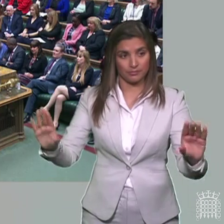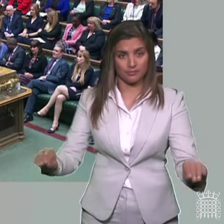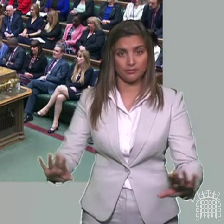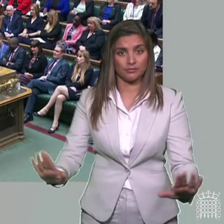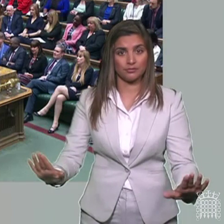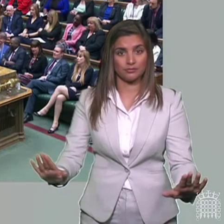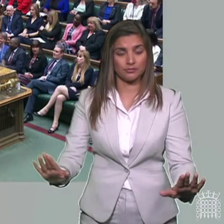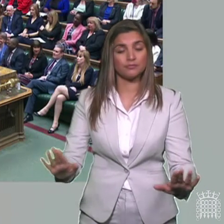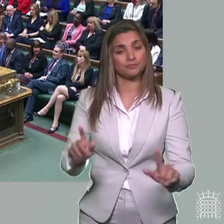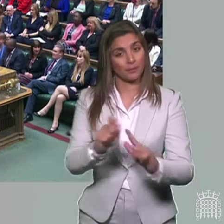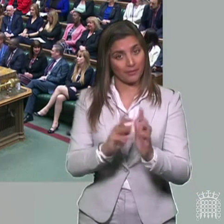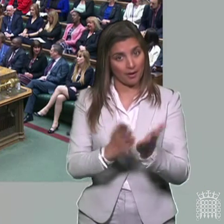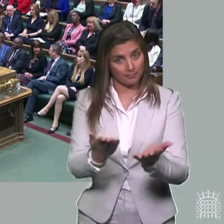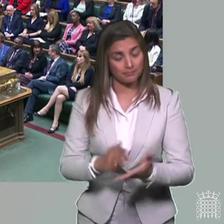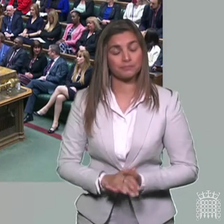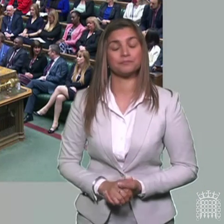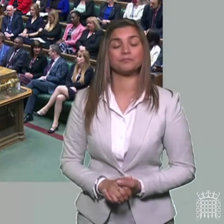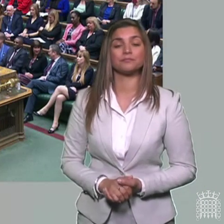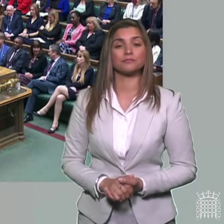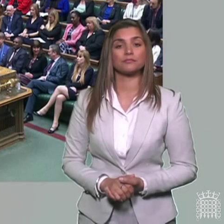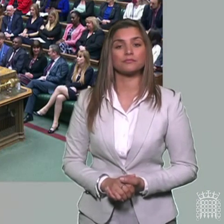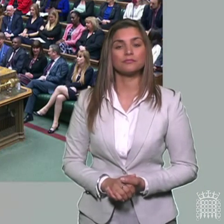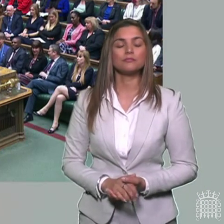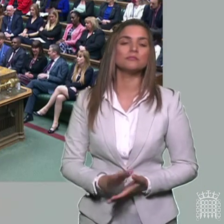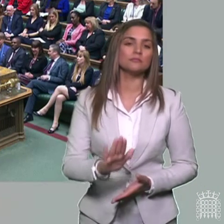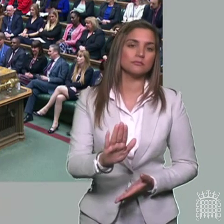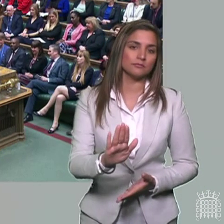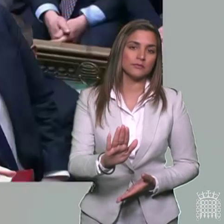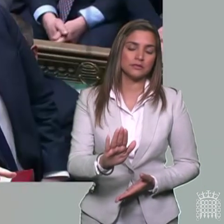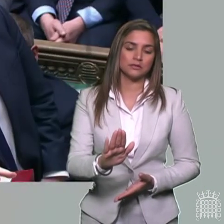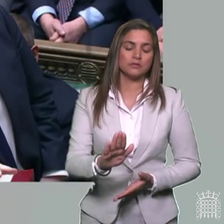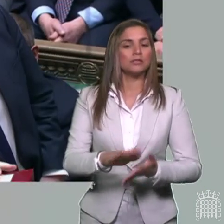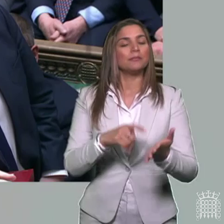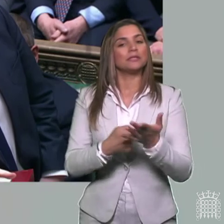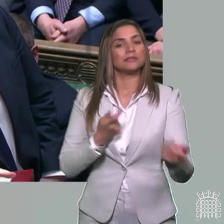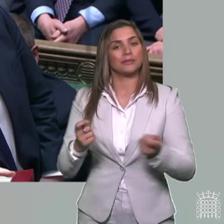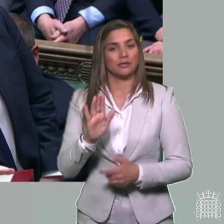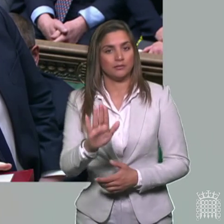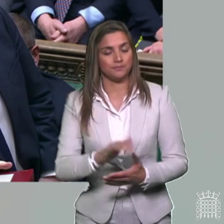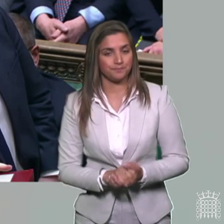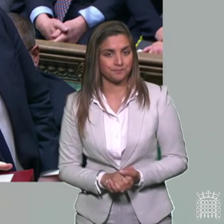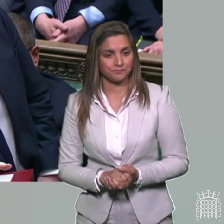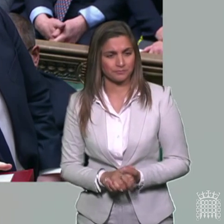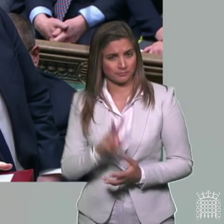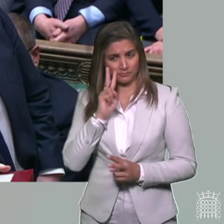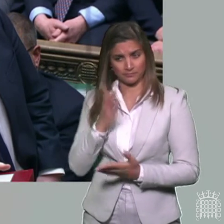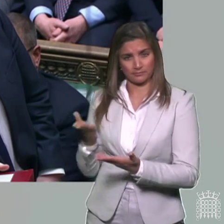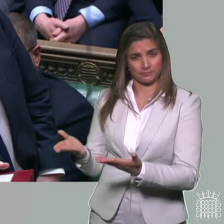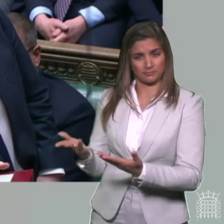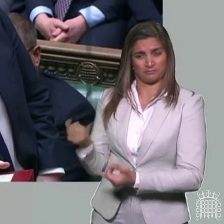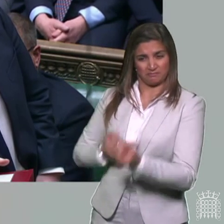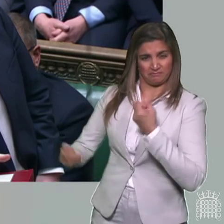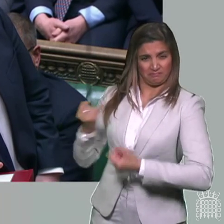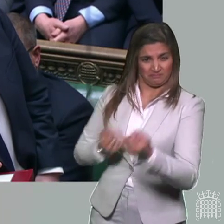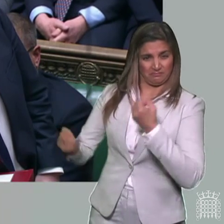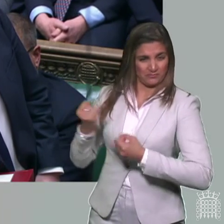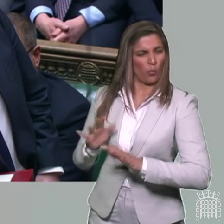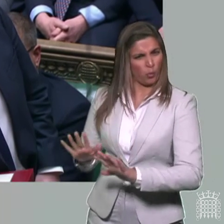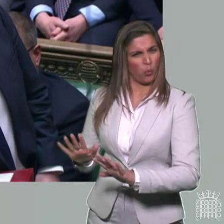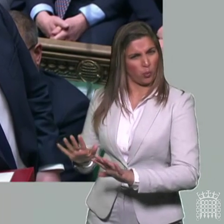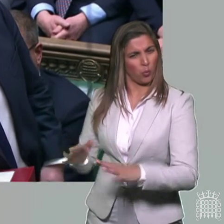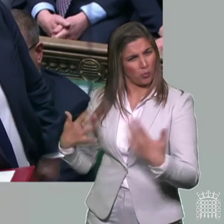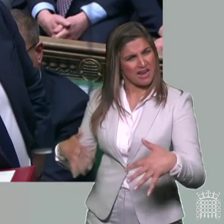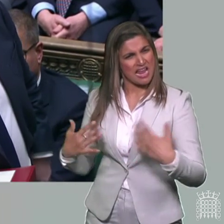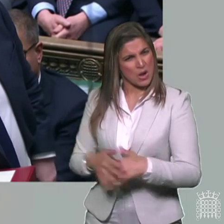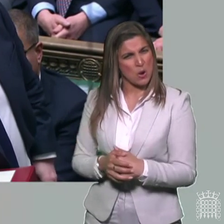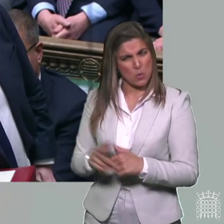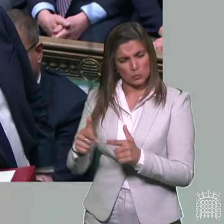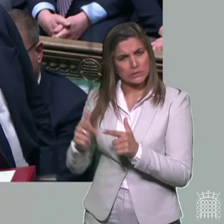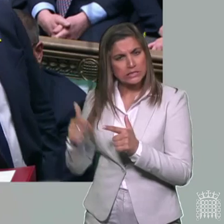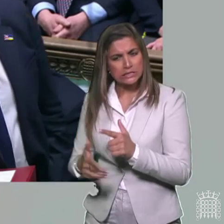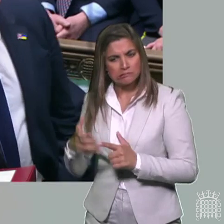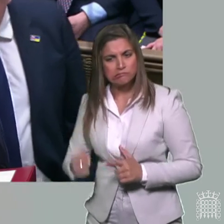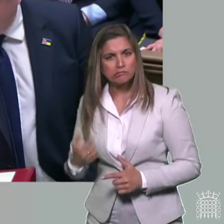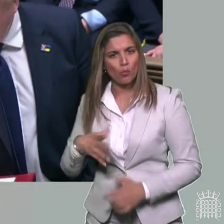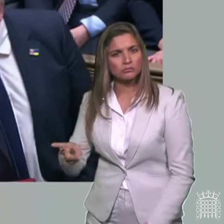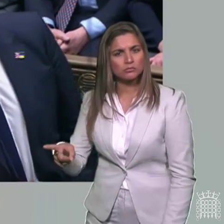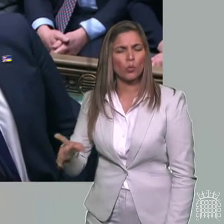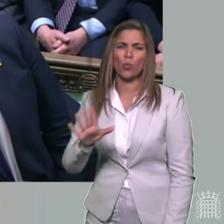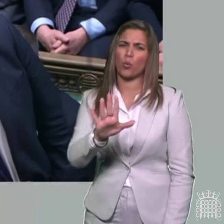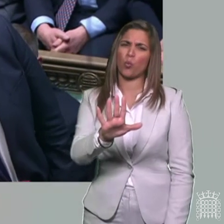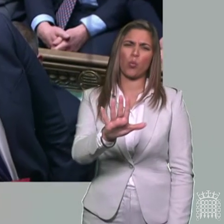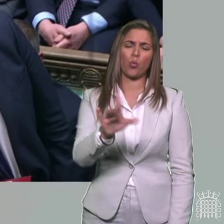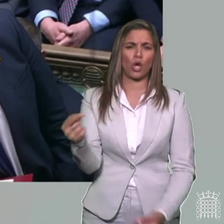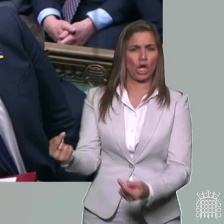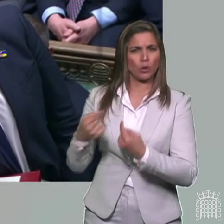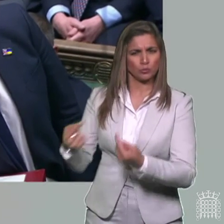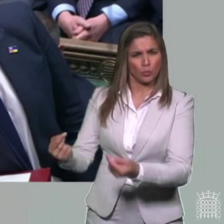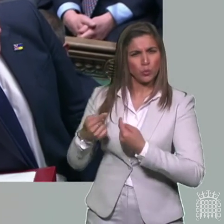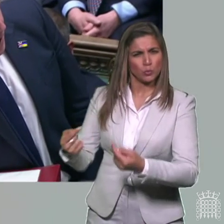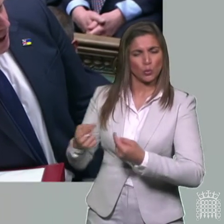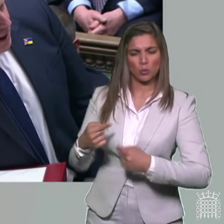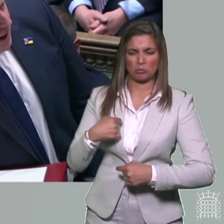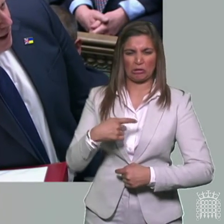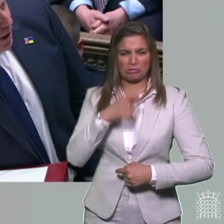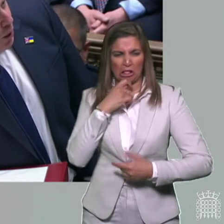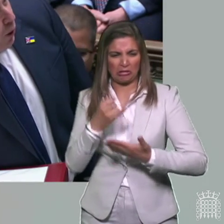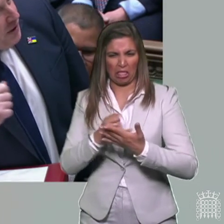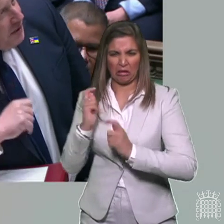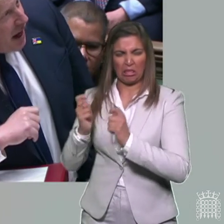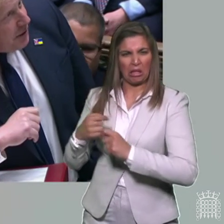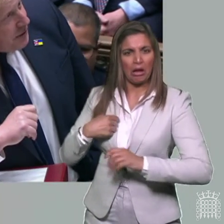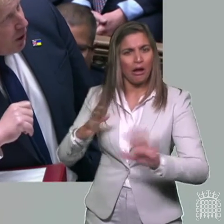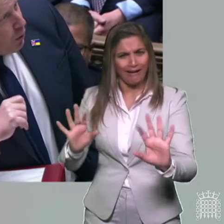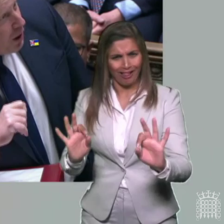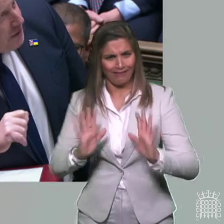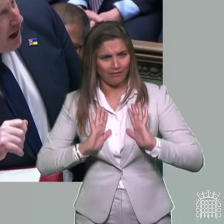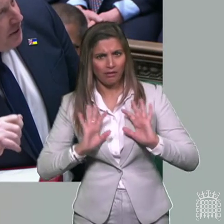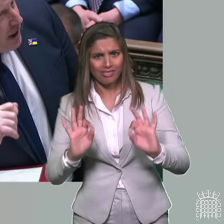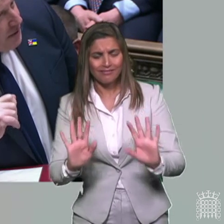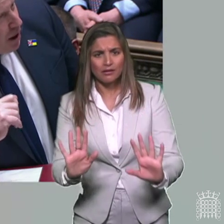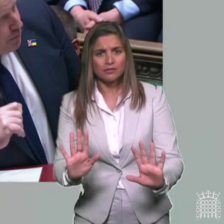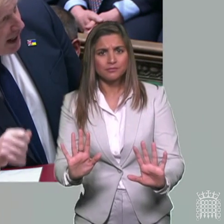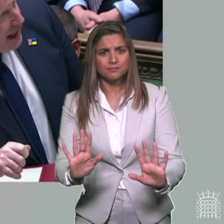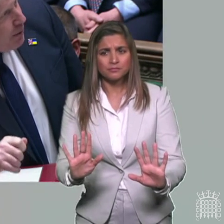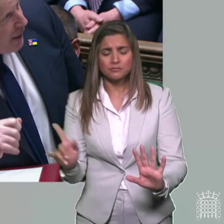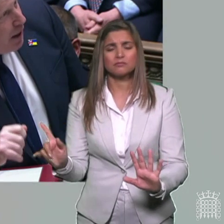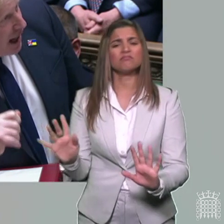It is an indication of the depths to which the right honourable and learned Gentleman is willing to sink that he accuses me— He accuses me of traducing journalists.